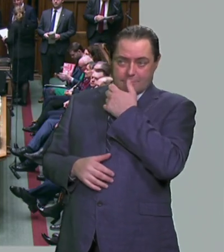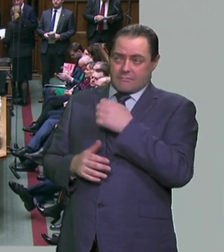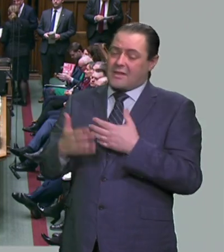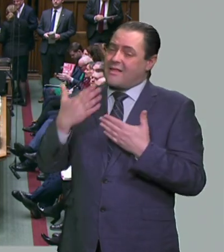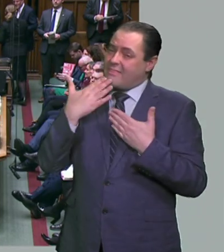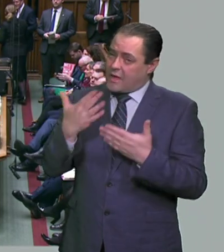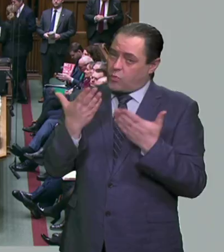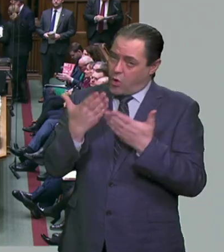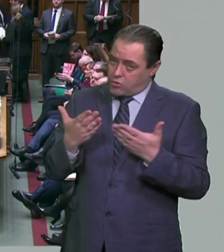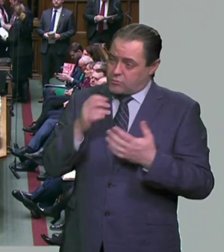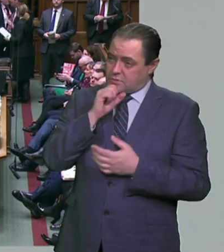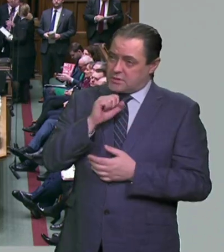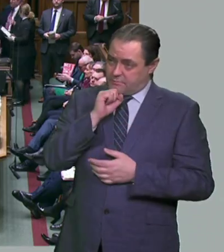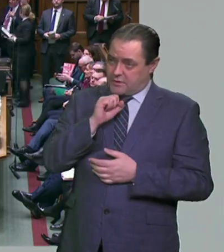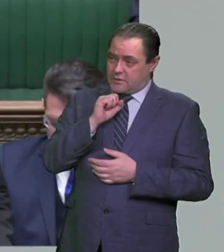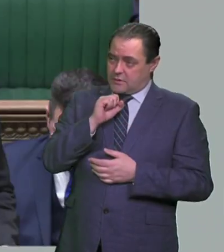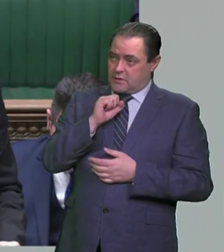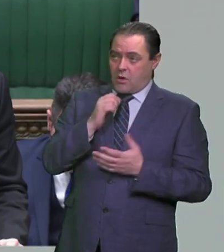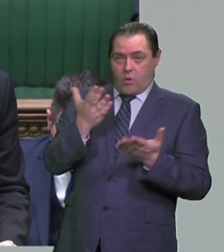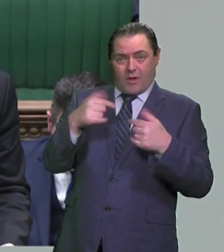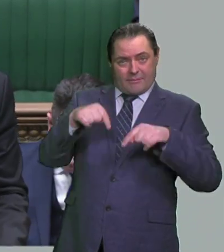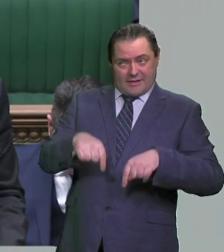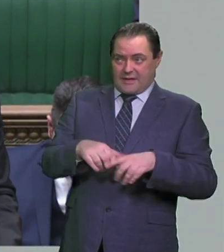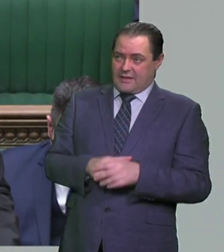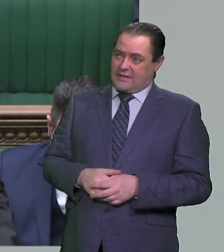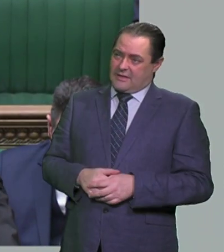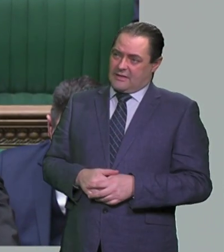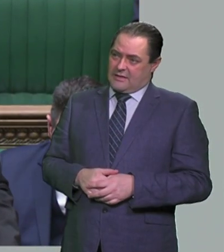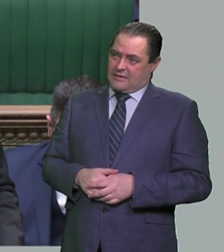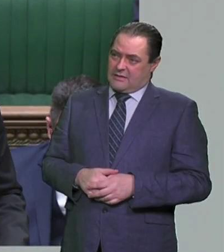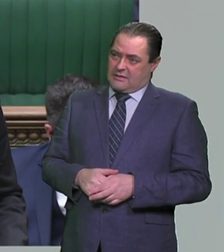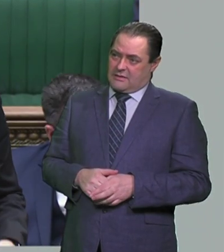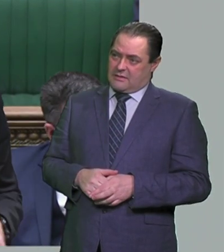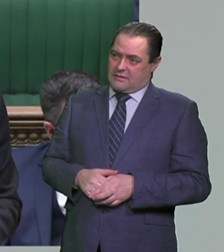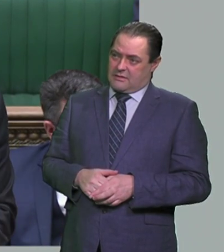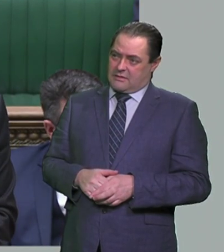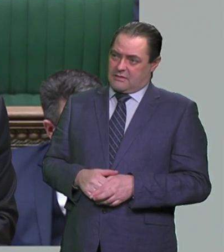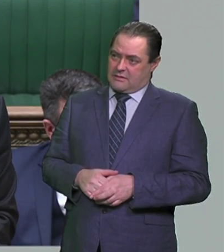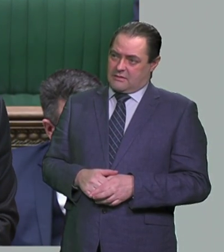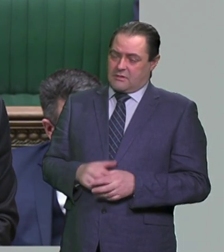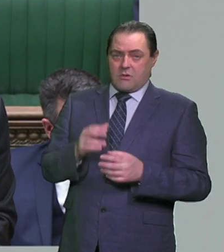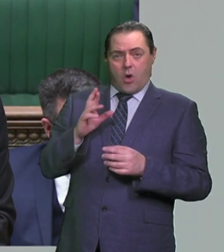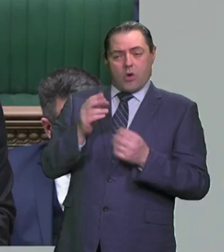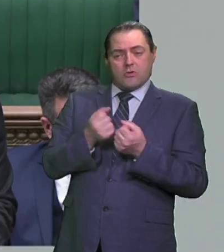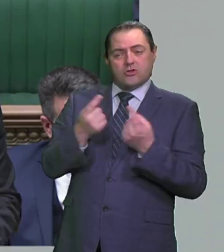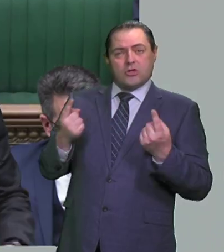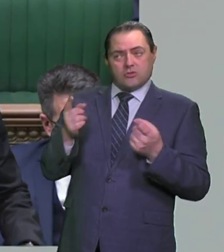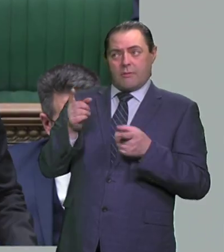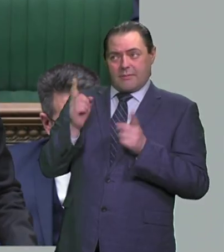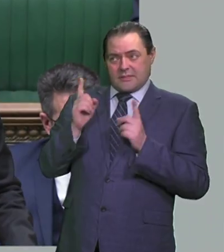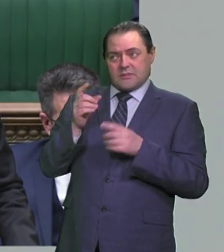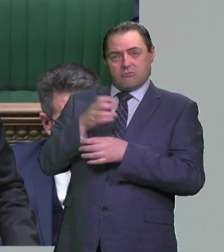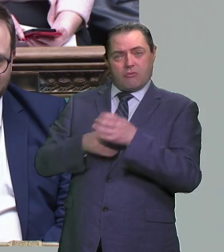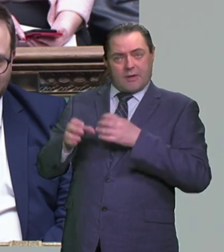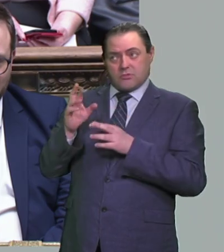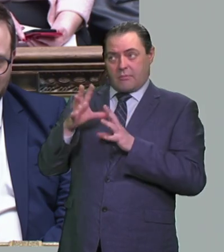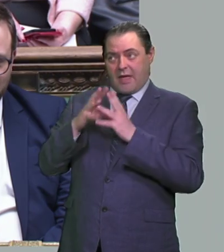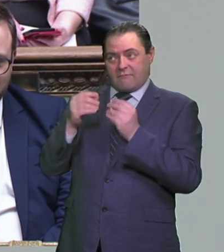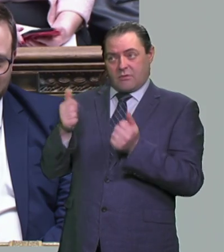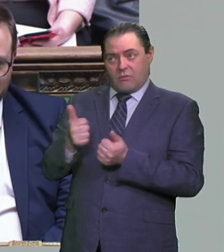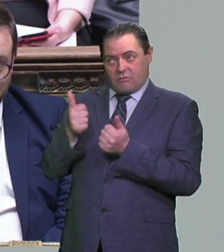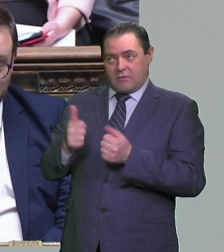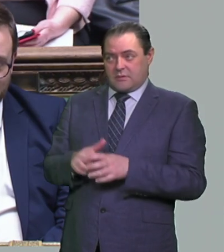I welcome the honourable Gentleman to his place and hope that all is well with the shadow Minister he is replacing, the honourable Member for Gower .